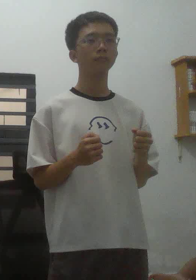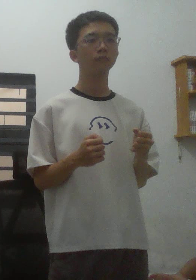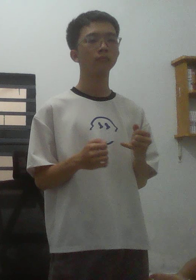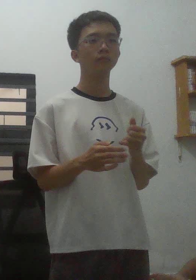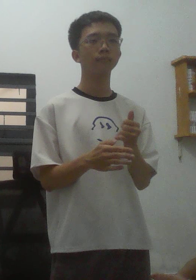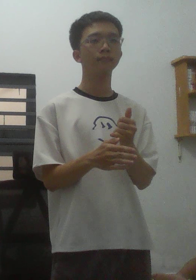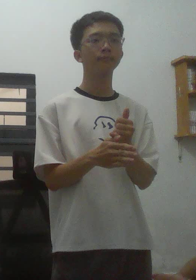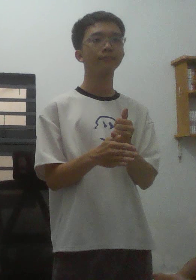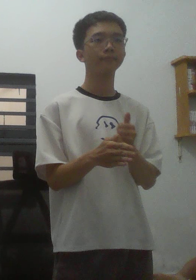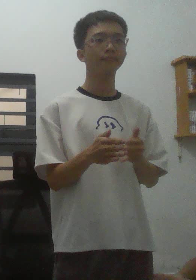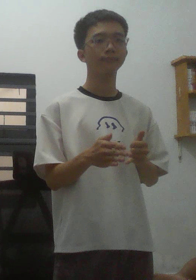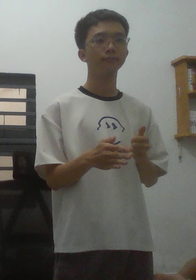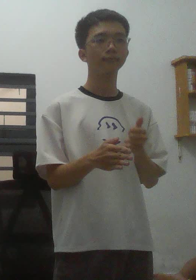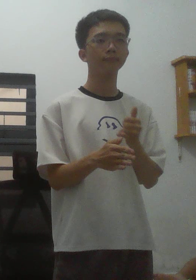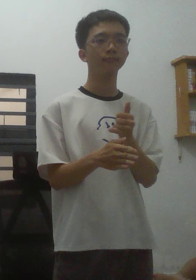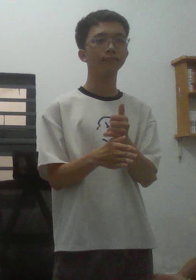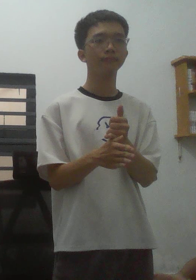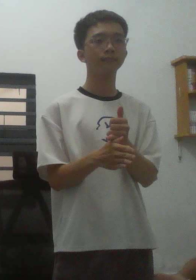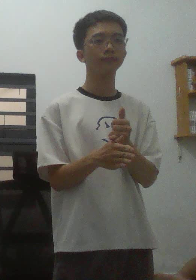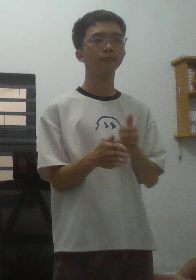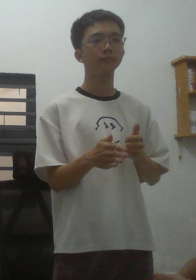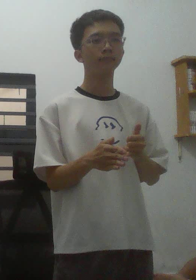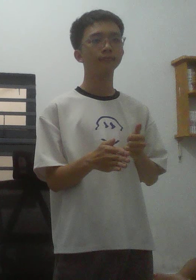cuoi thang